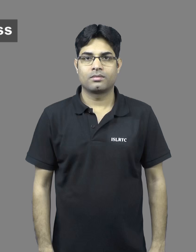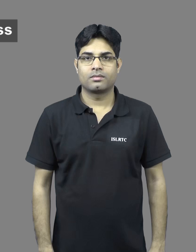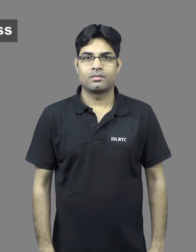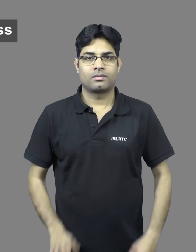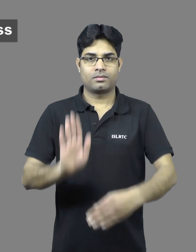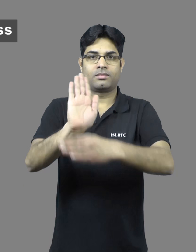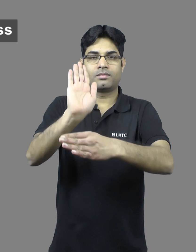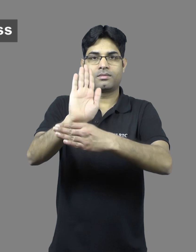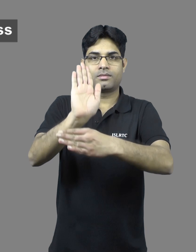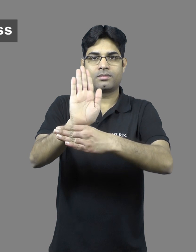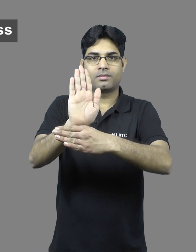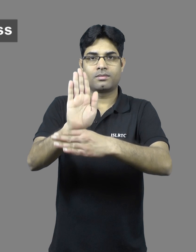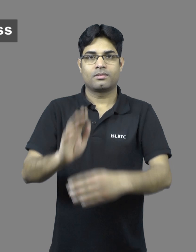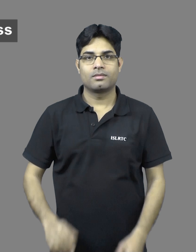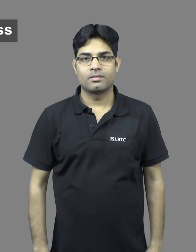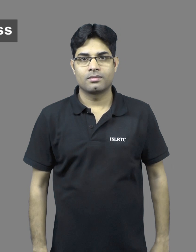Indian National Congress Congress (INC)